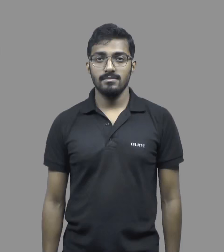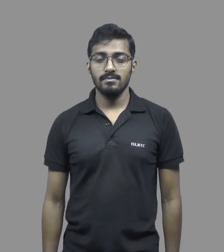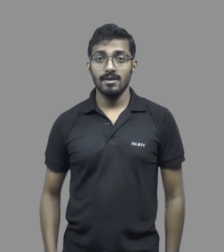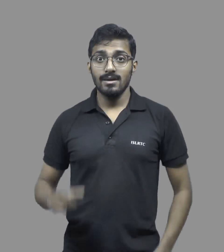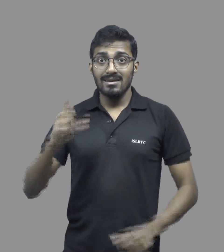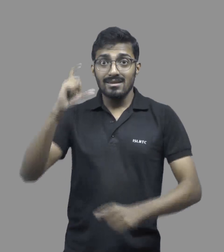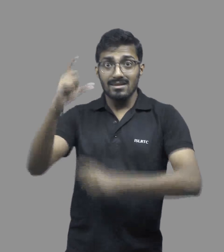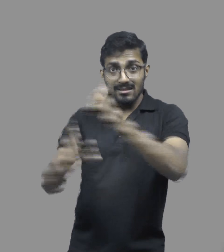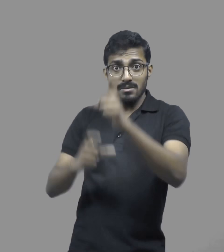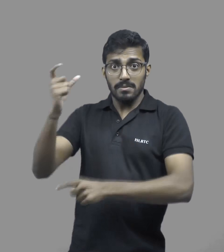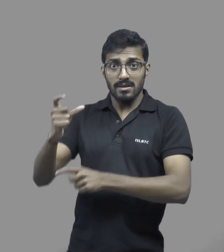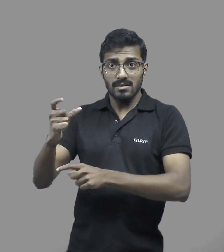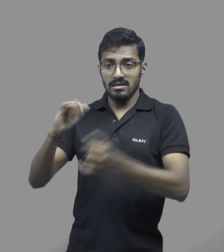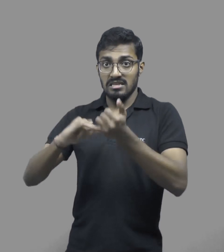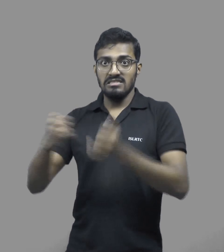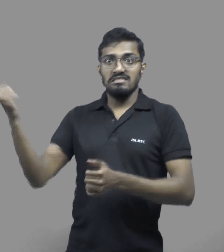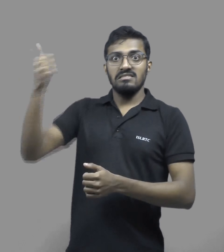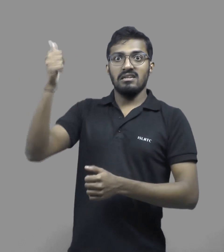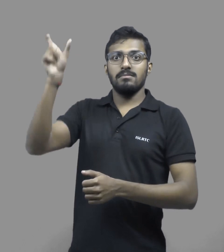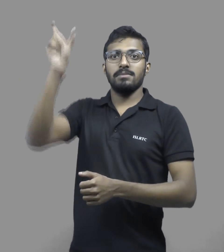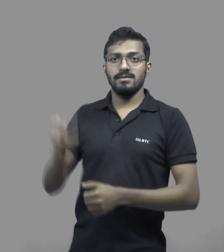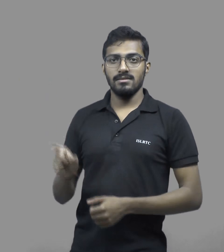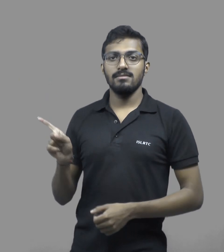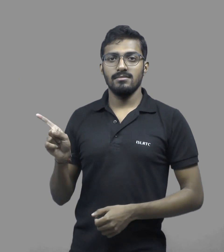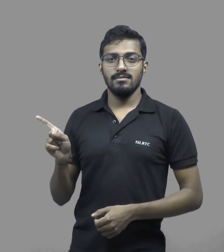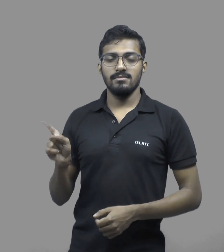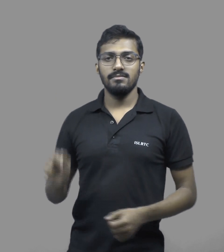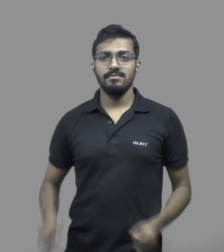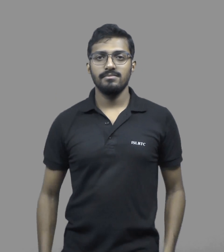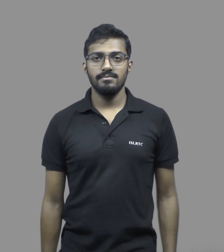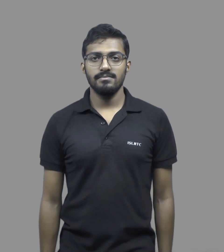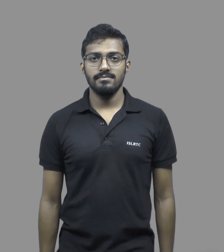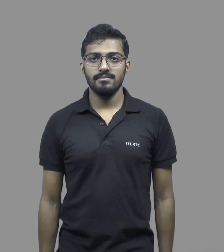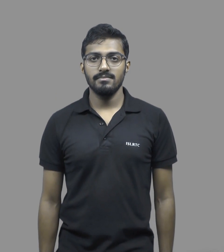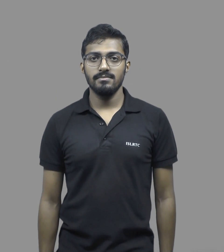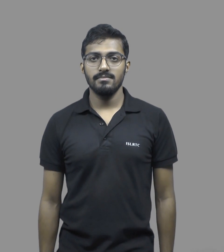Company Secretary